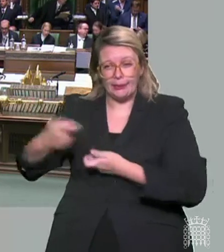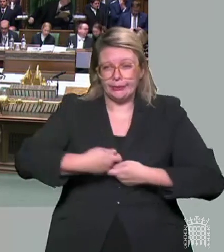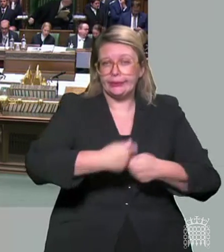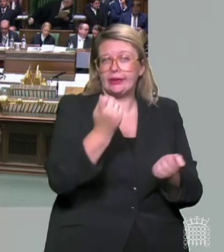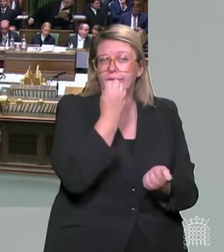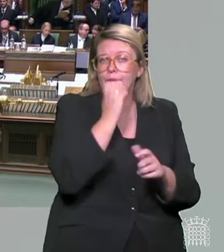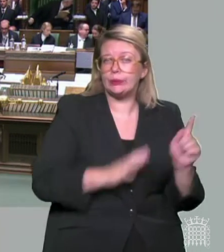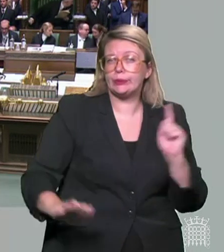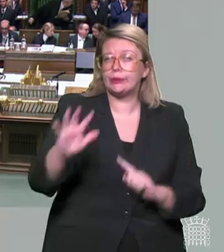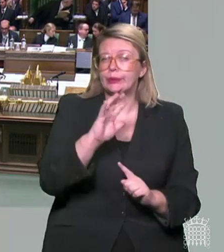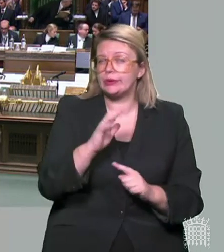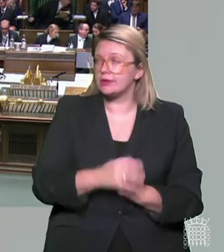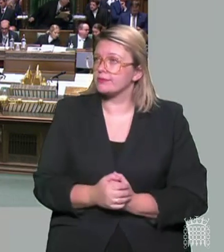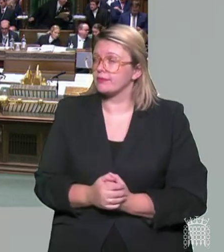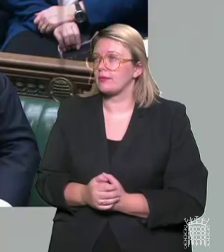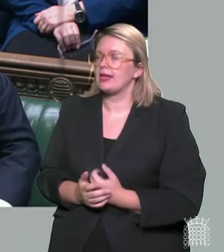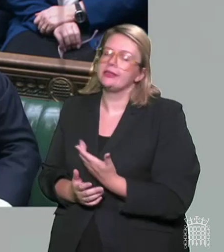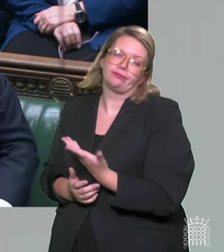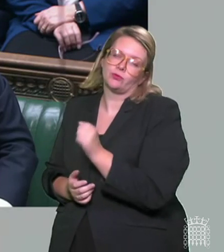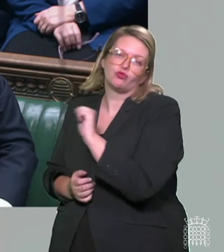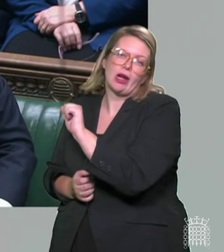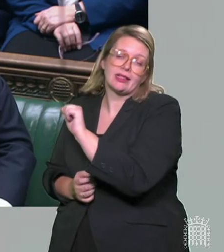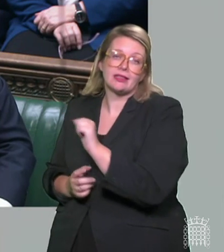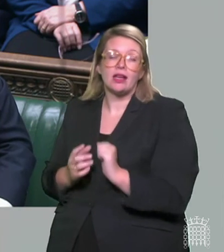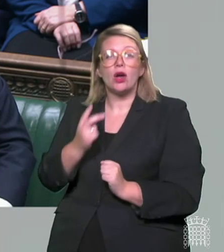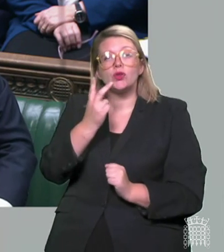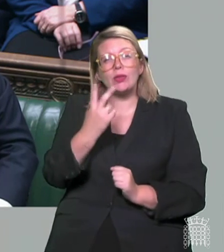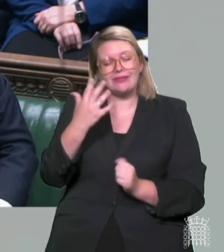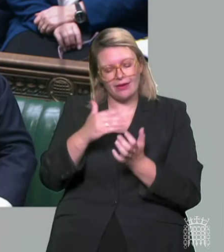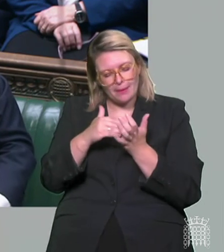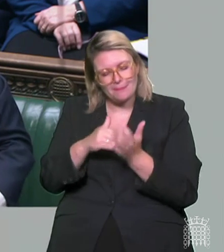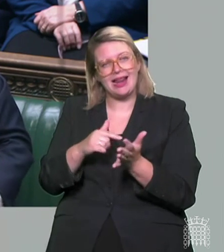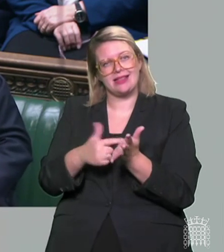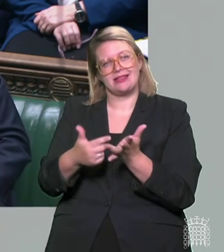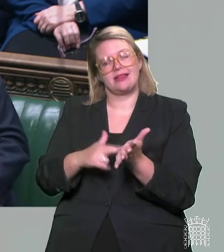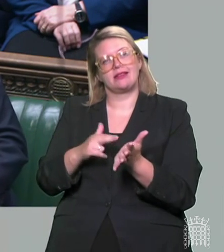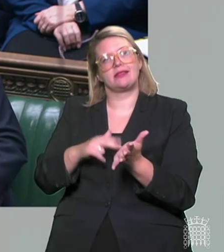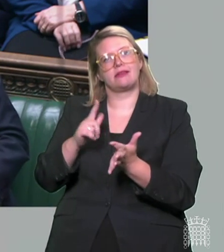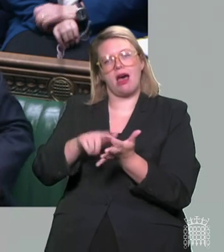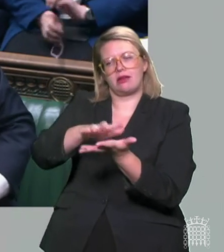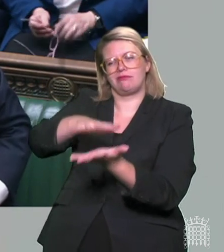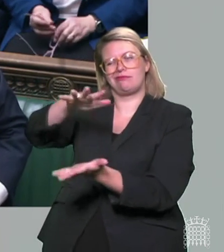My right honourable Friend is completely right. There are 25 million tonnes of wheat that are basically being held hostage by Putin.